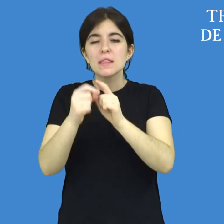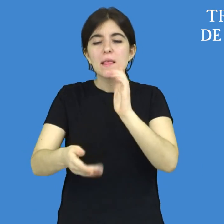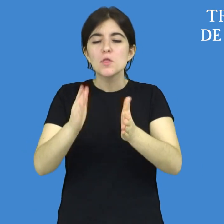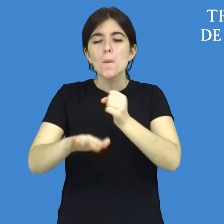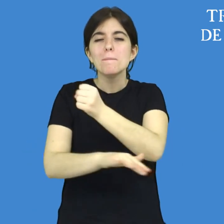terapia